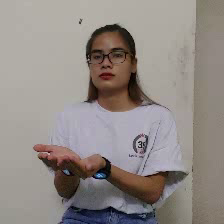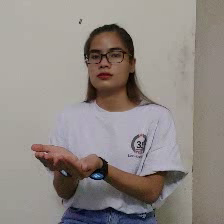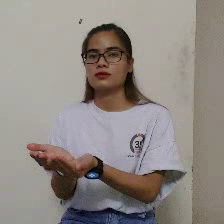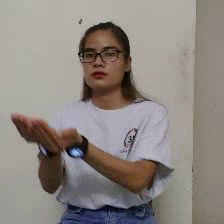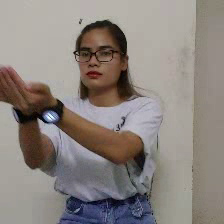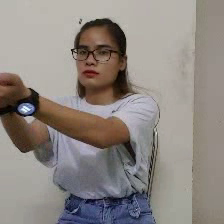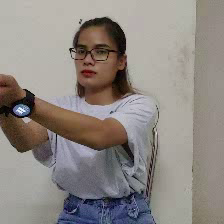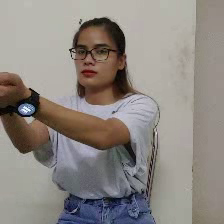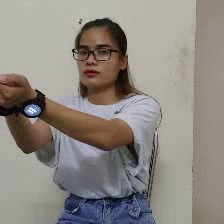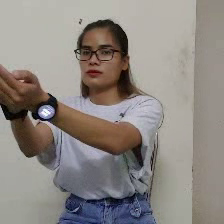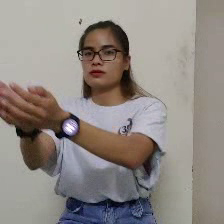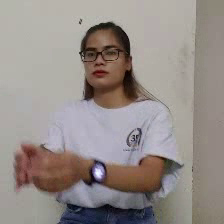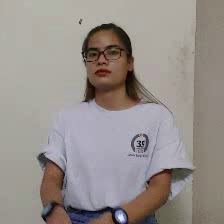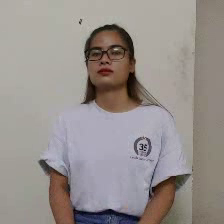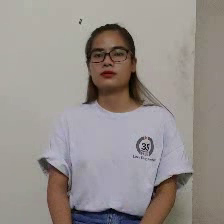Biếu tặng